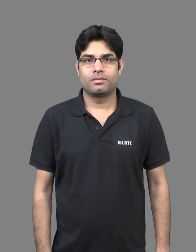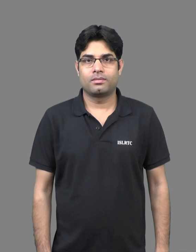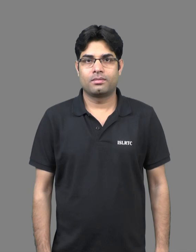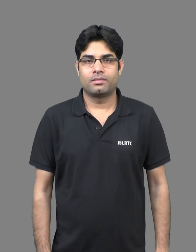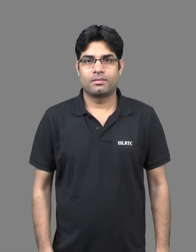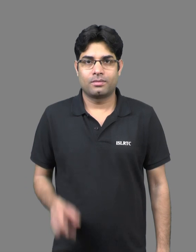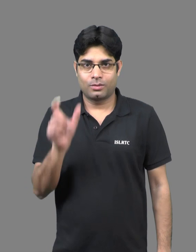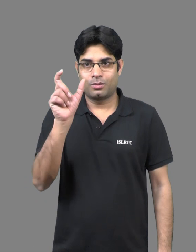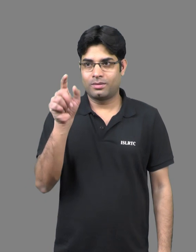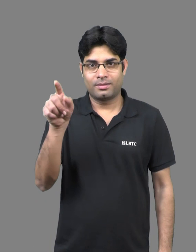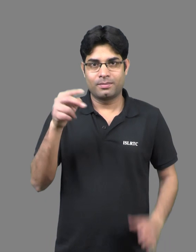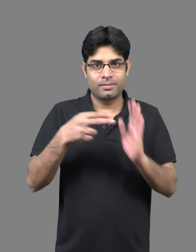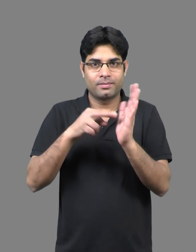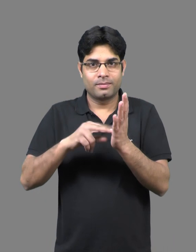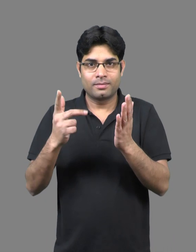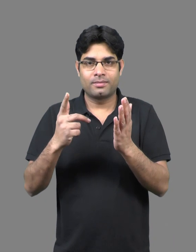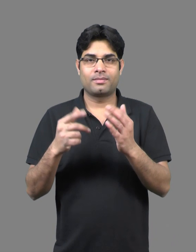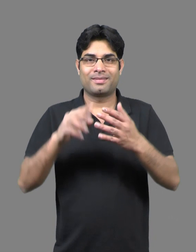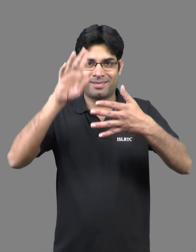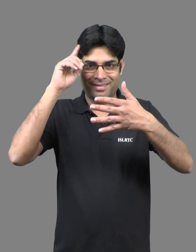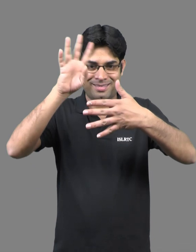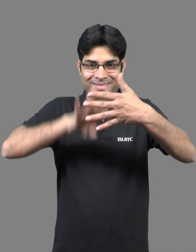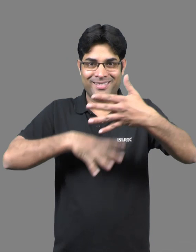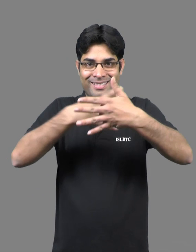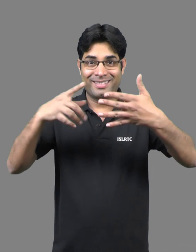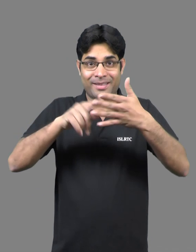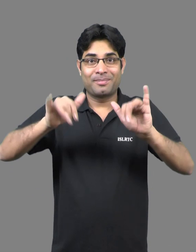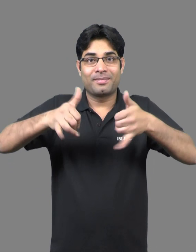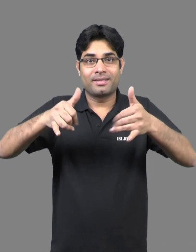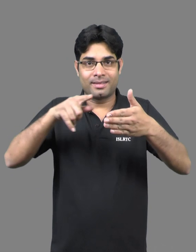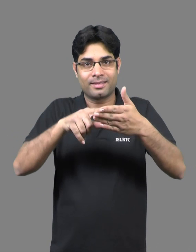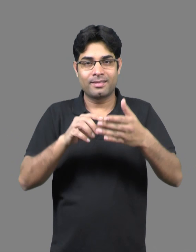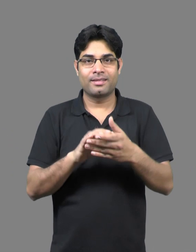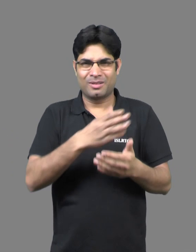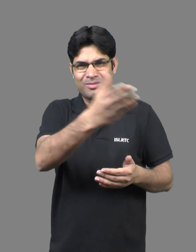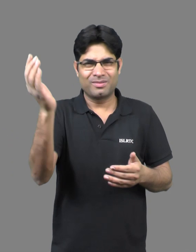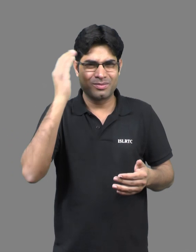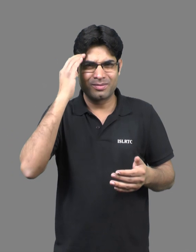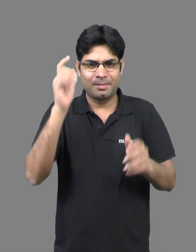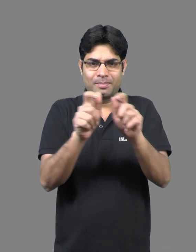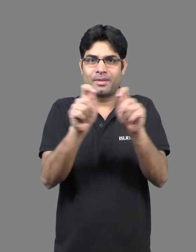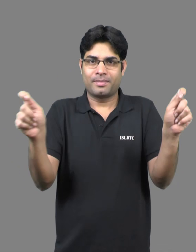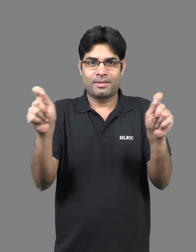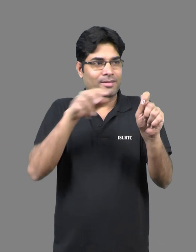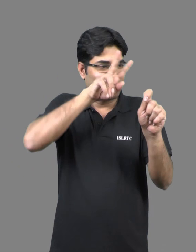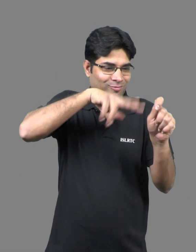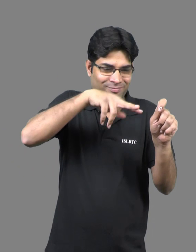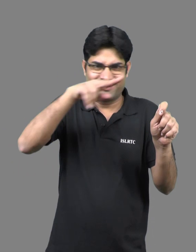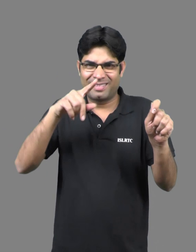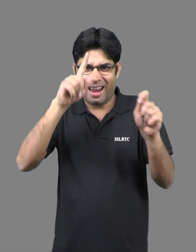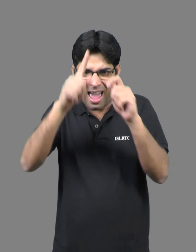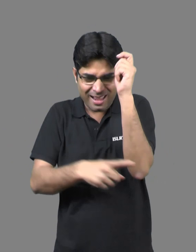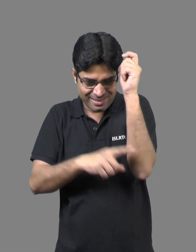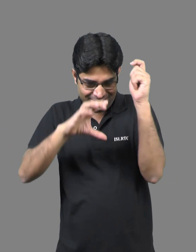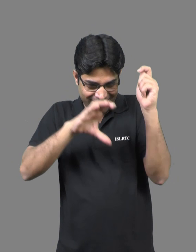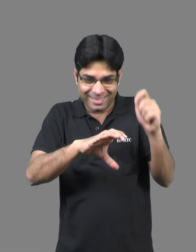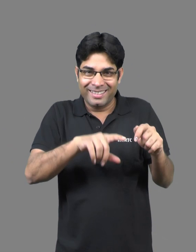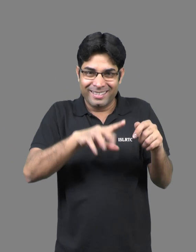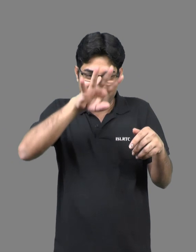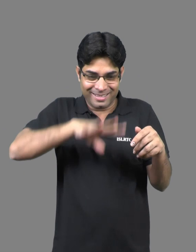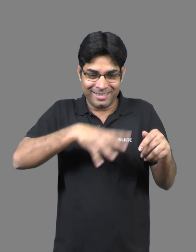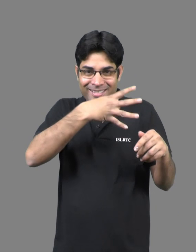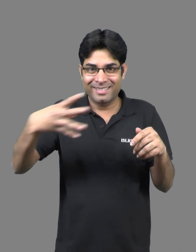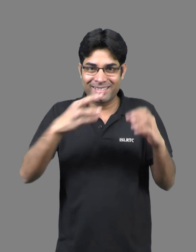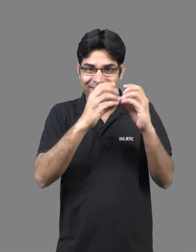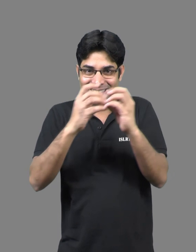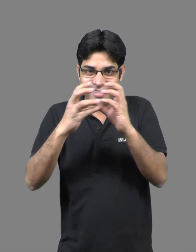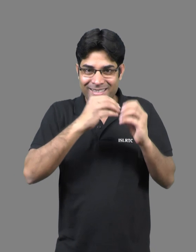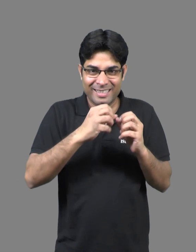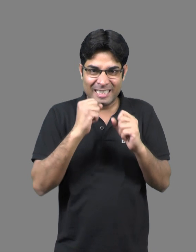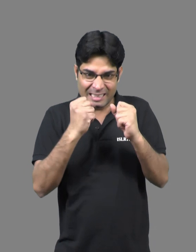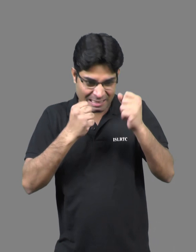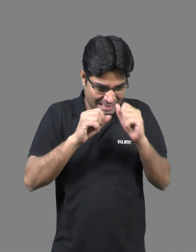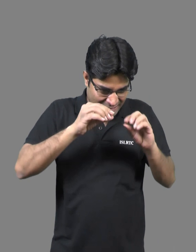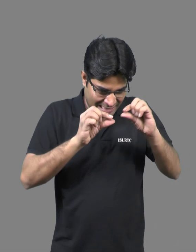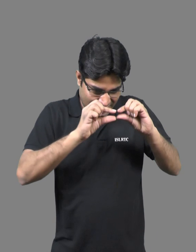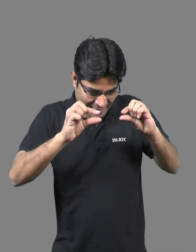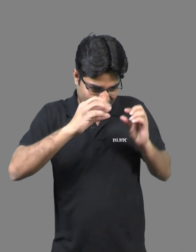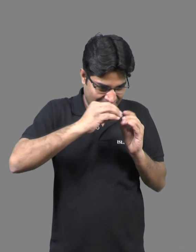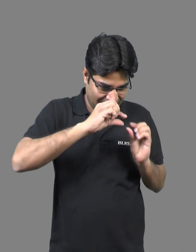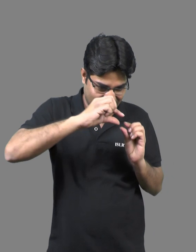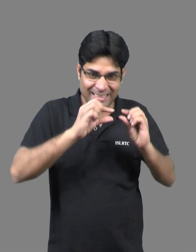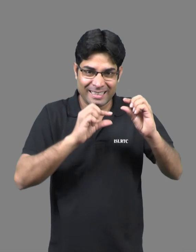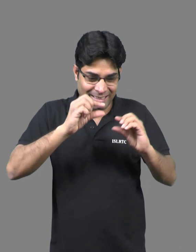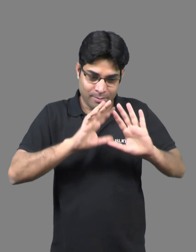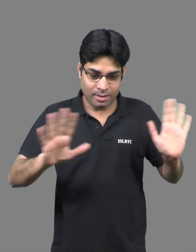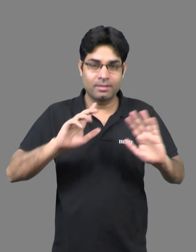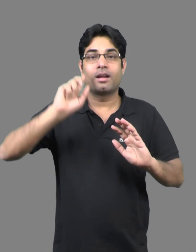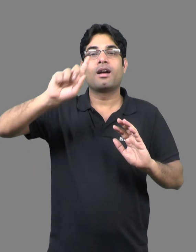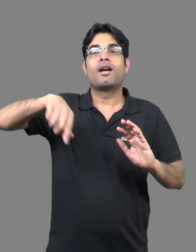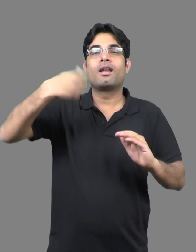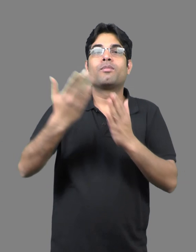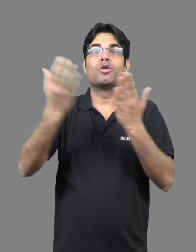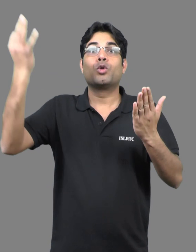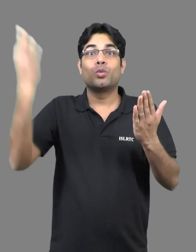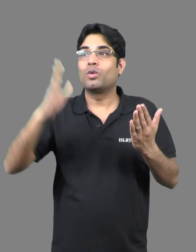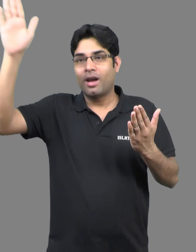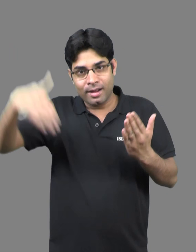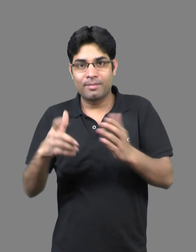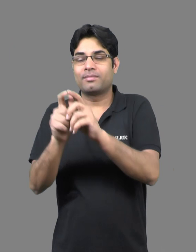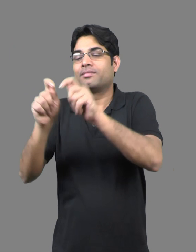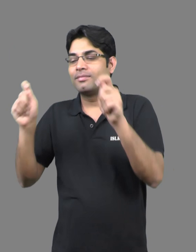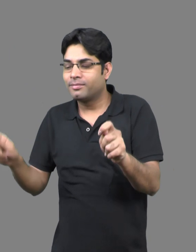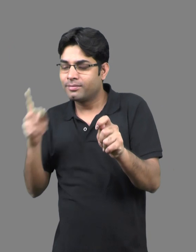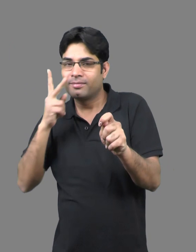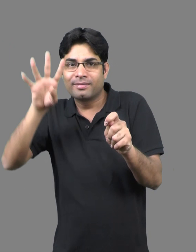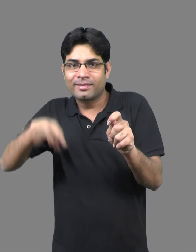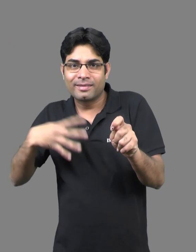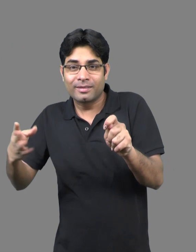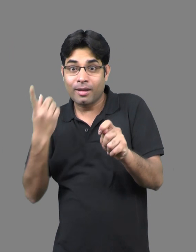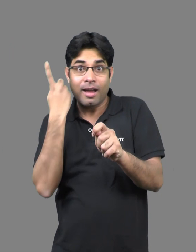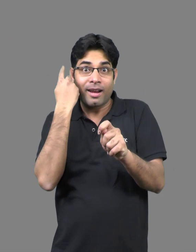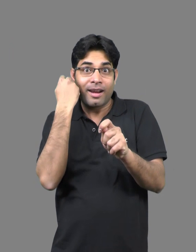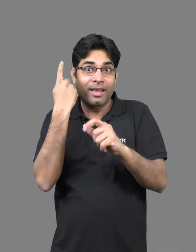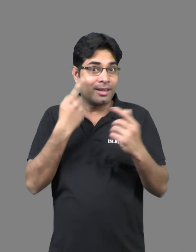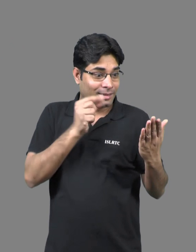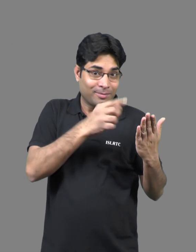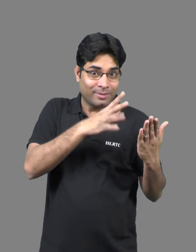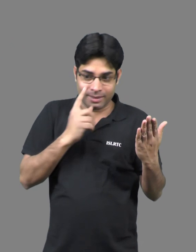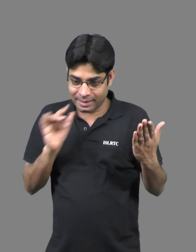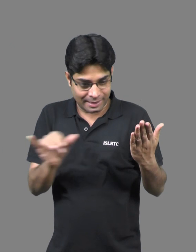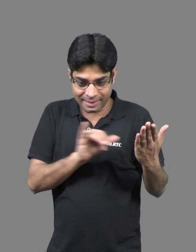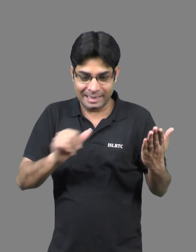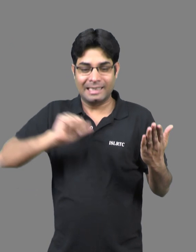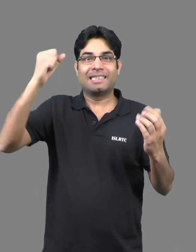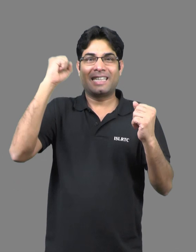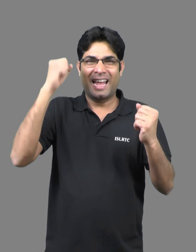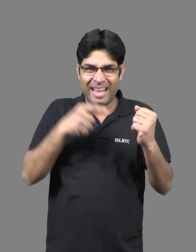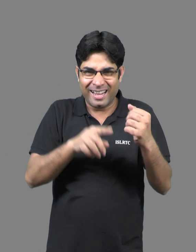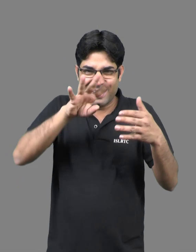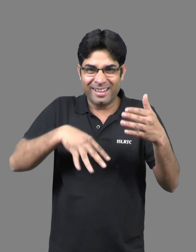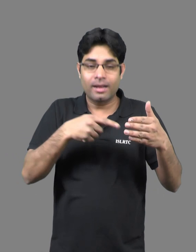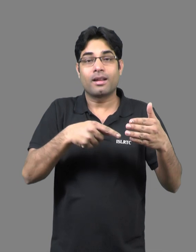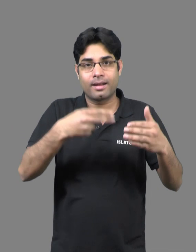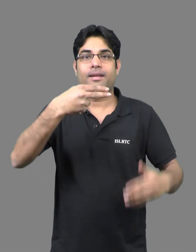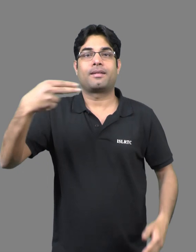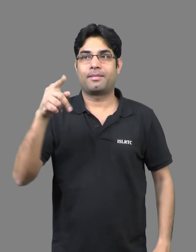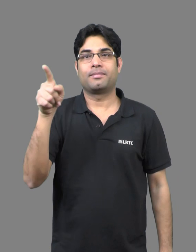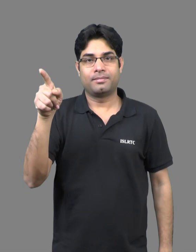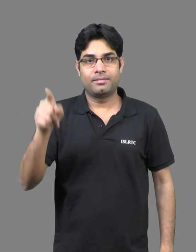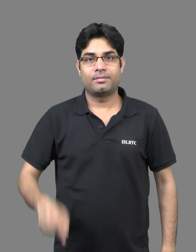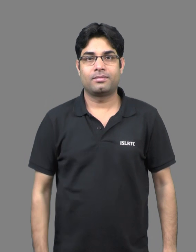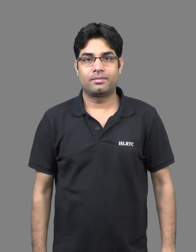Crossword